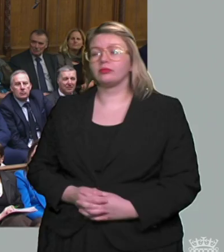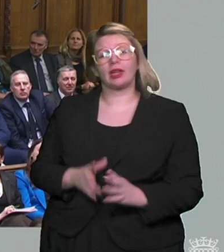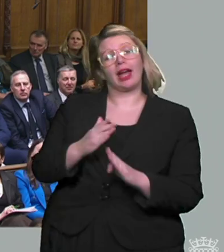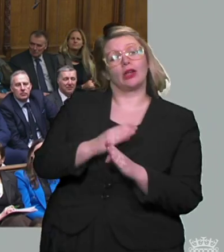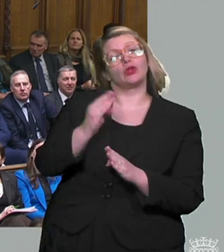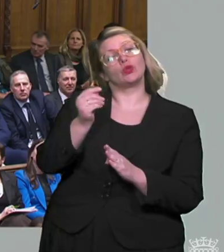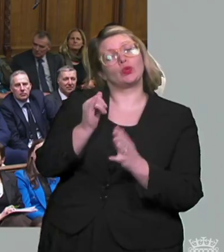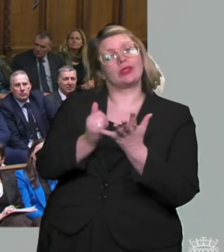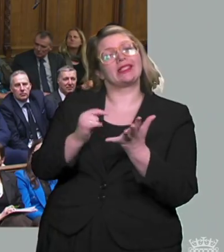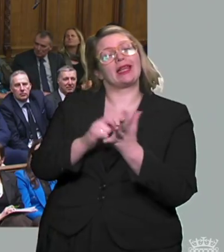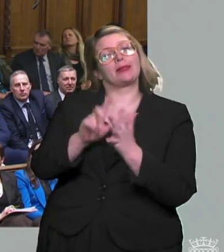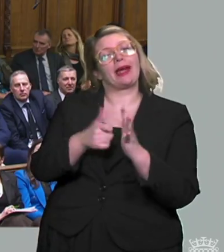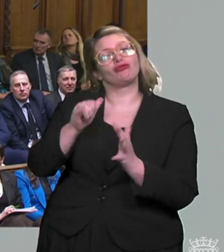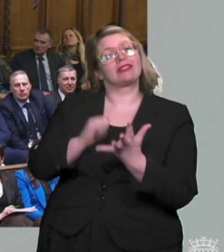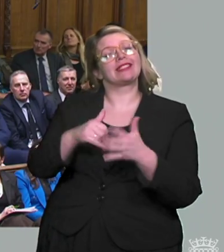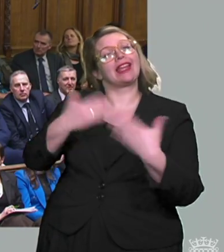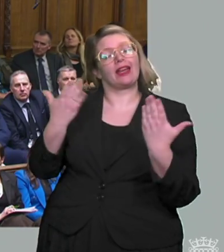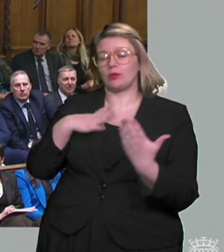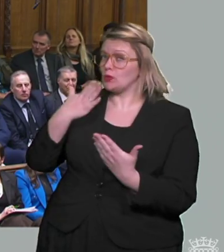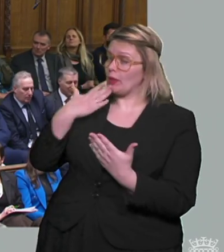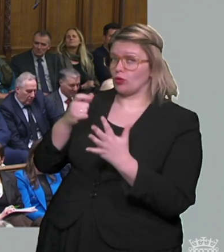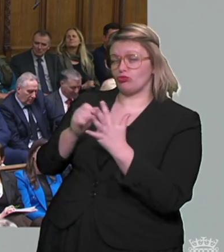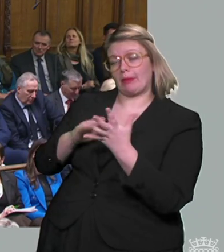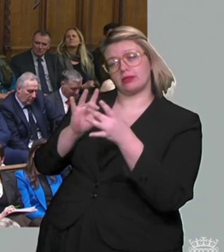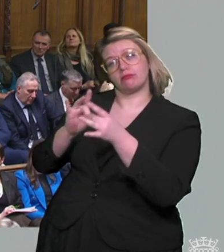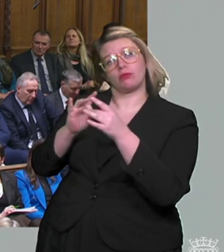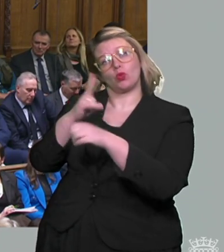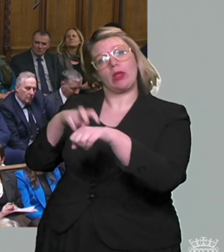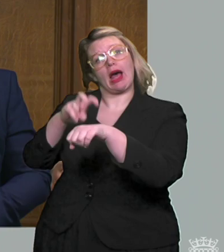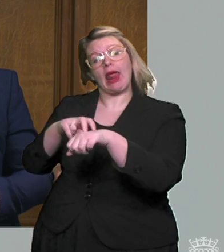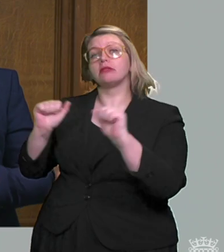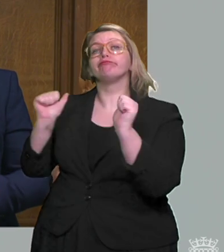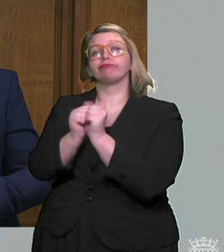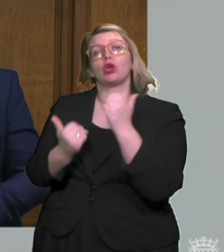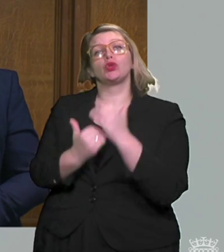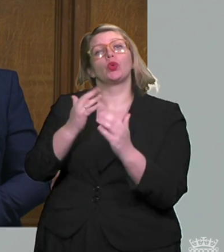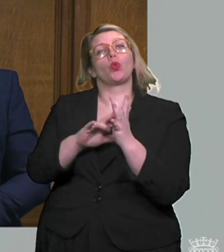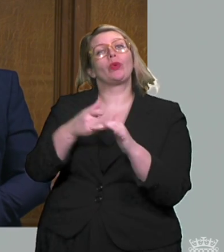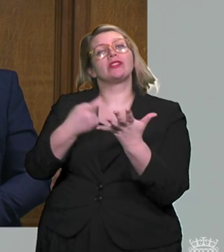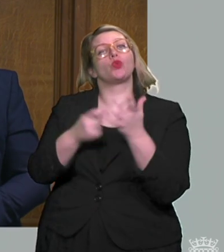Just ahead of St Patrick’s day, may I thank the Prime Minister for his recent deep engagement with Northern Ireland, and in particular the conclusion of the Windsor framework?